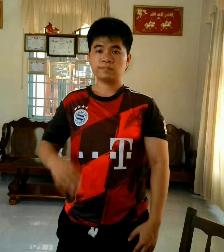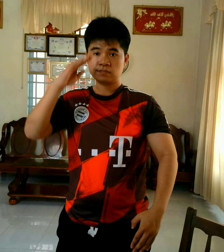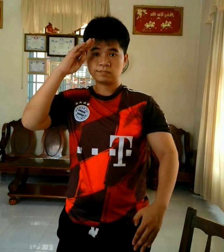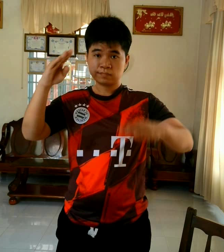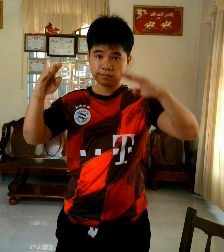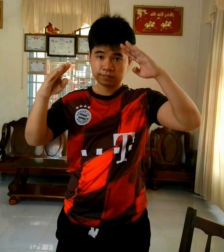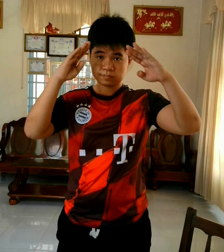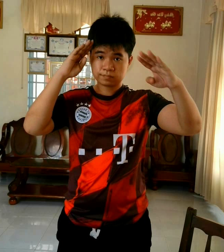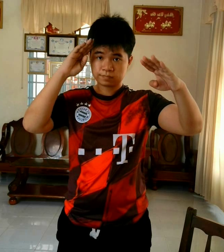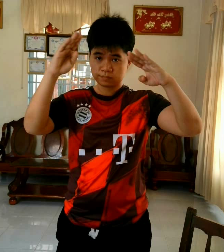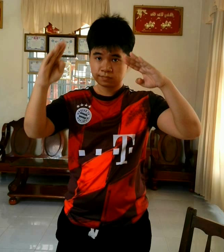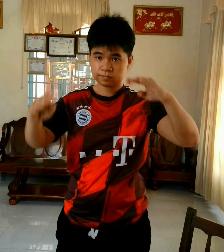xin chao